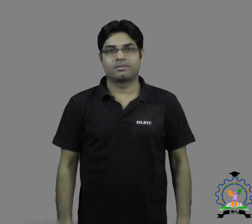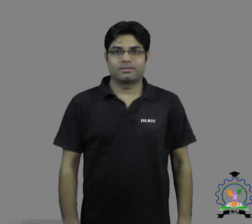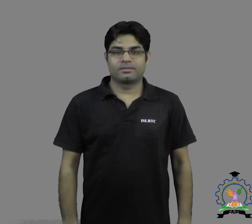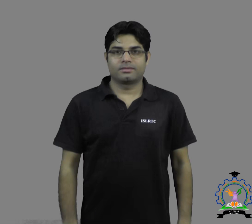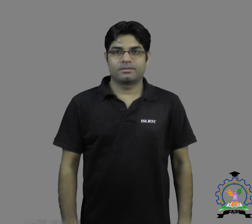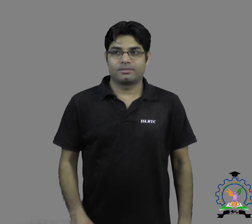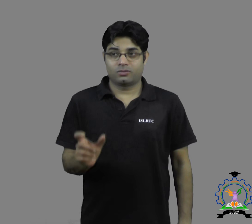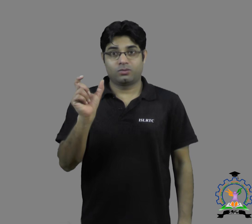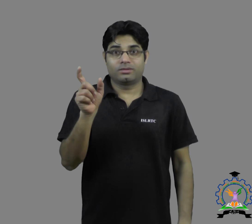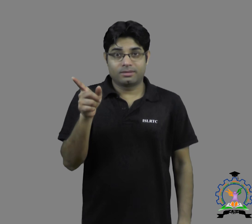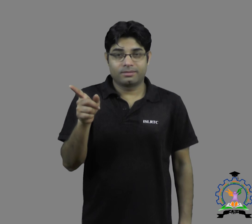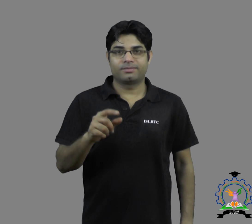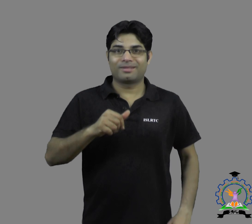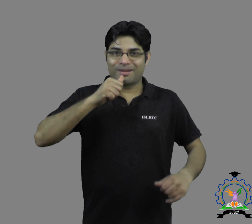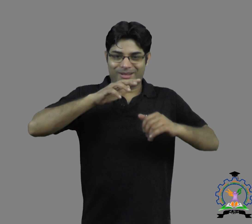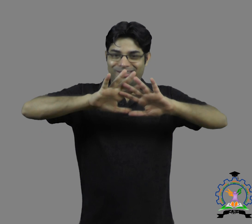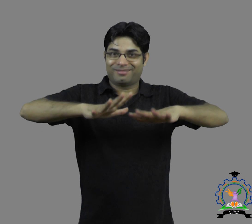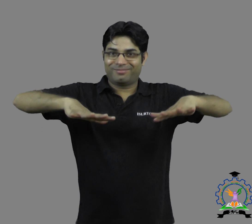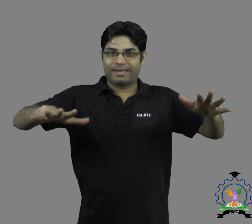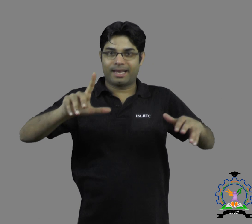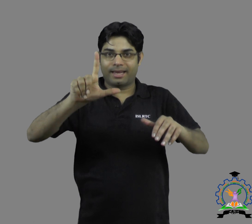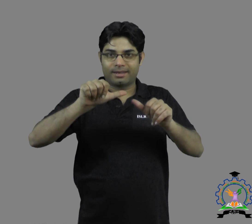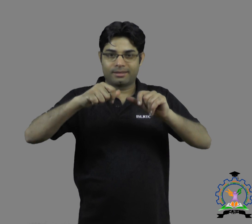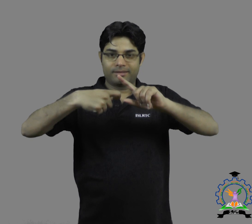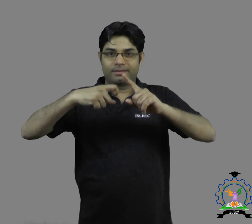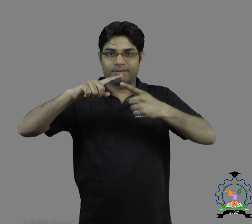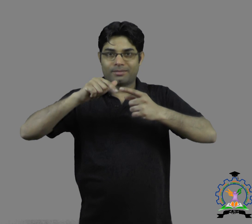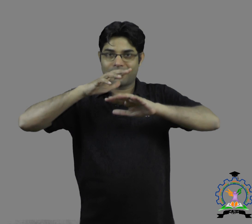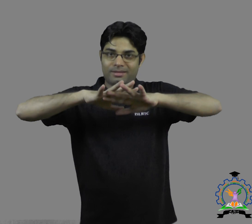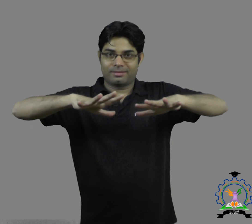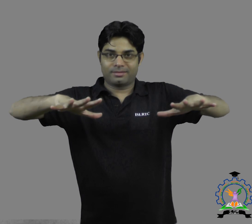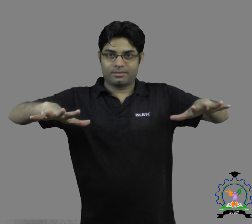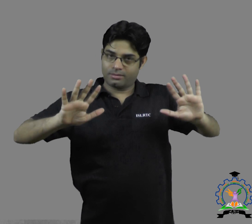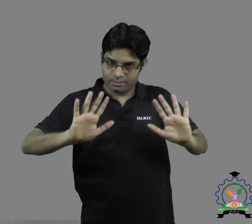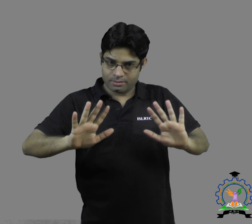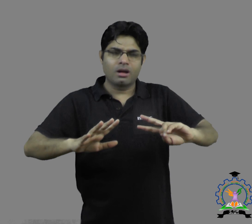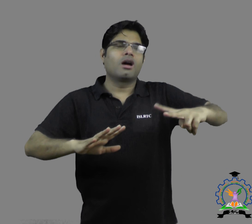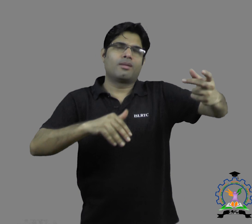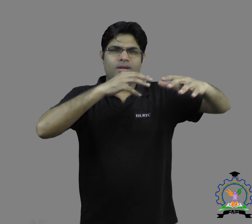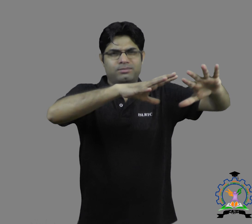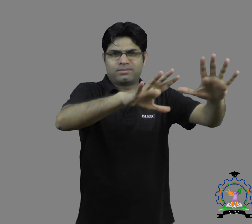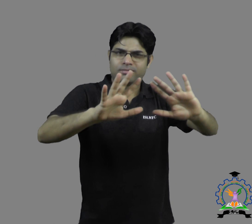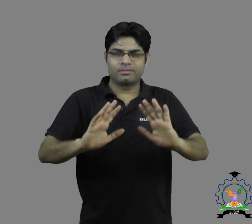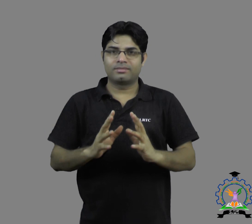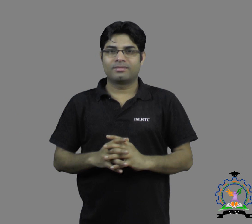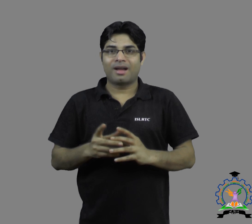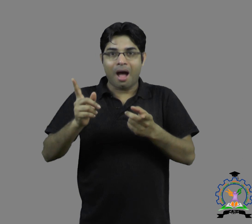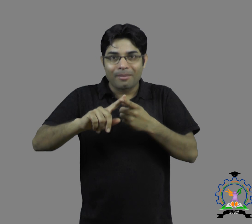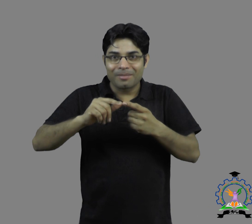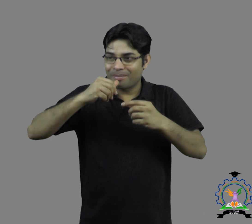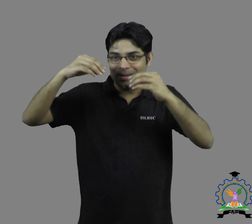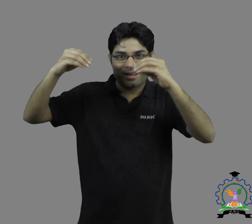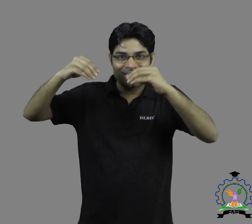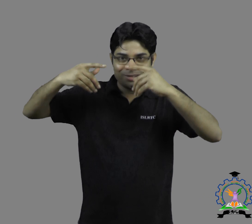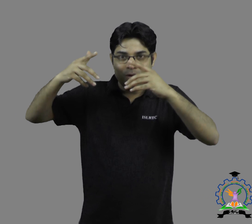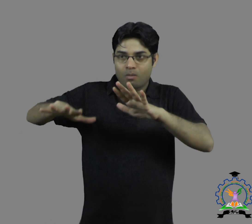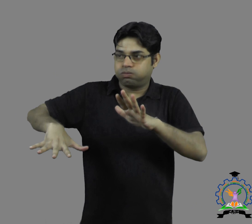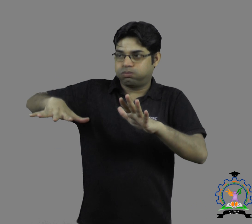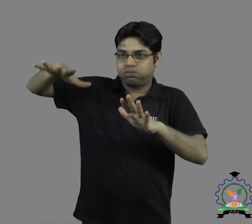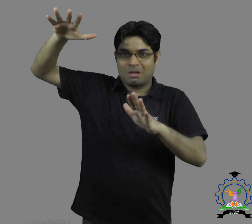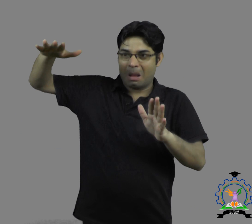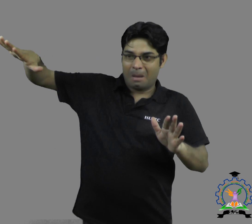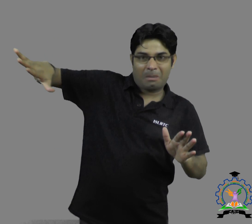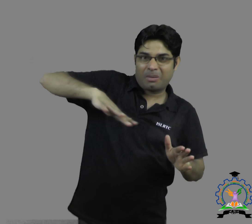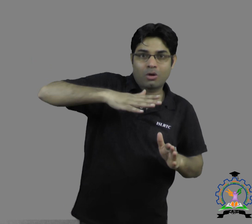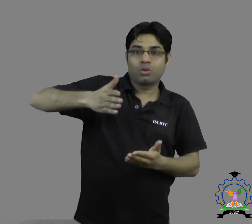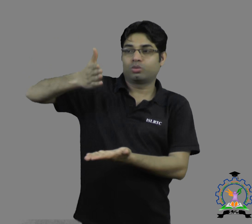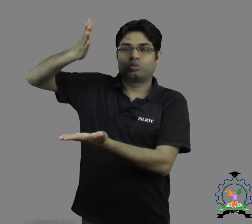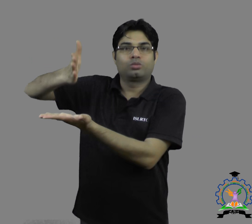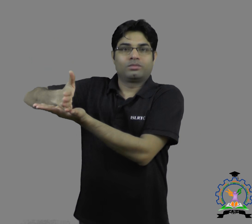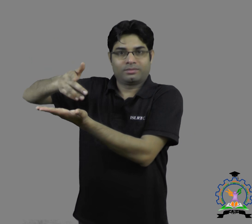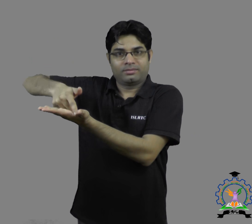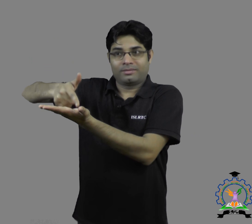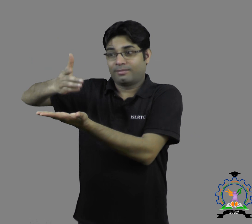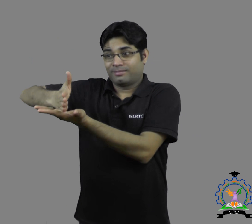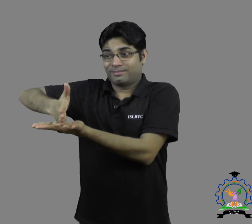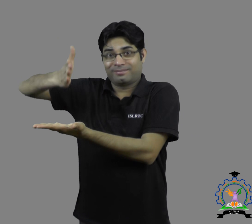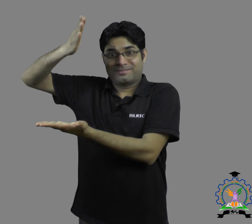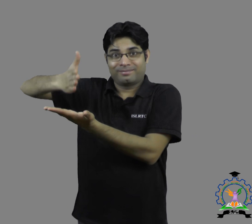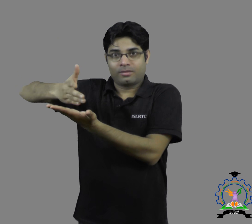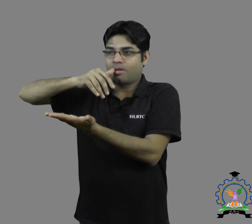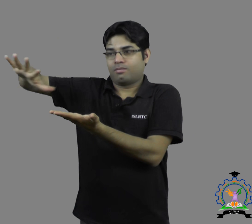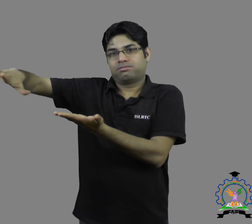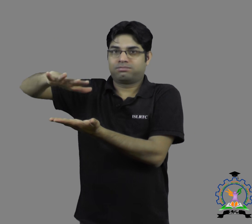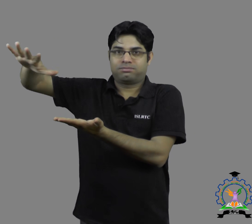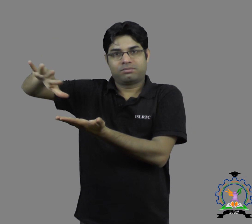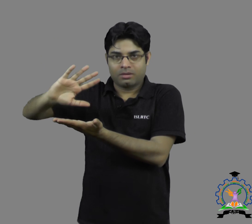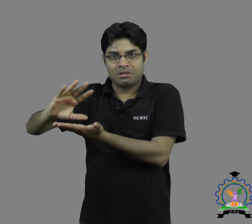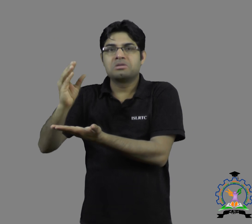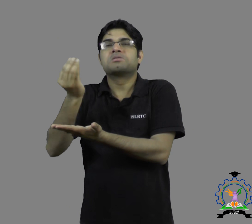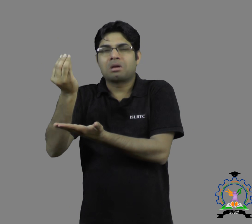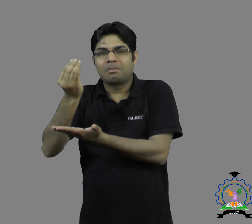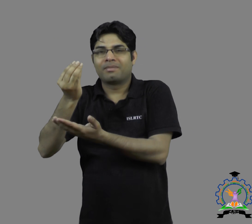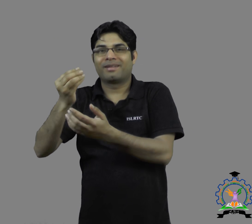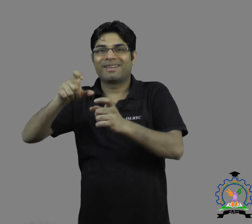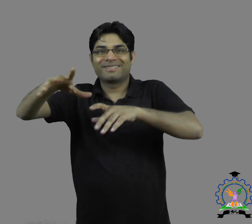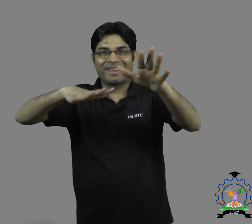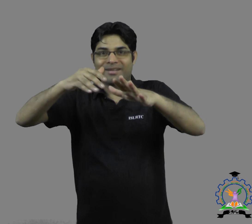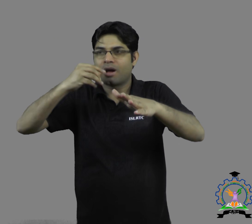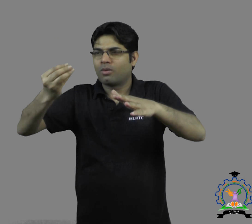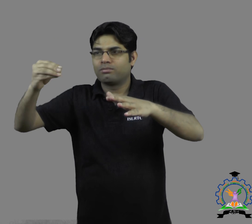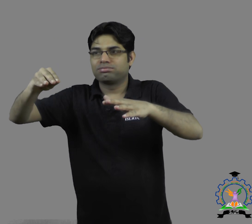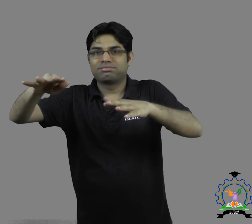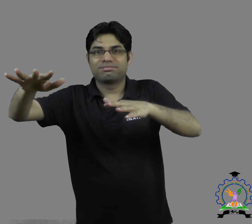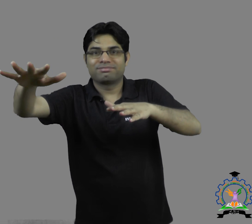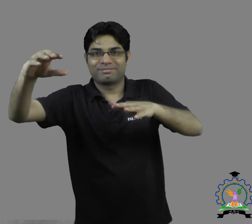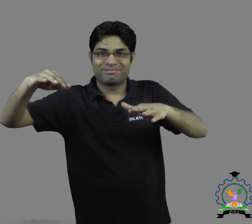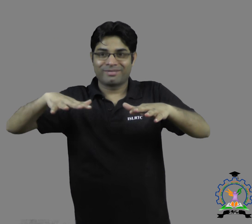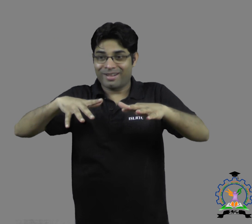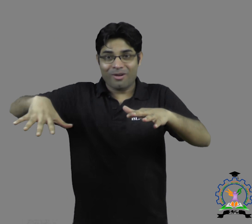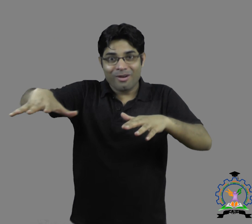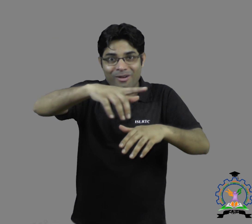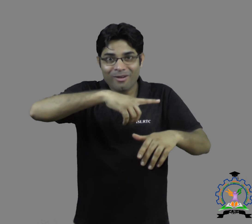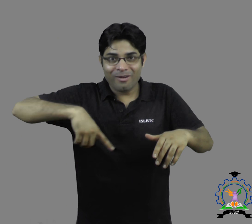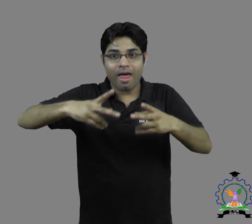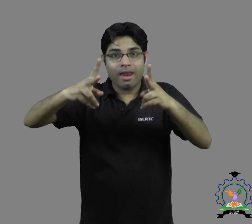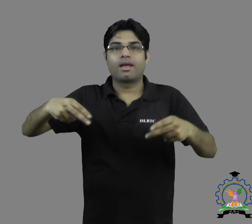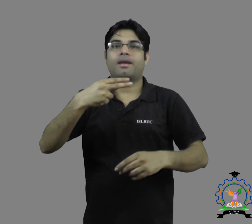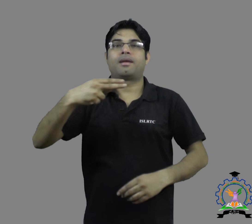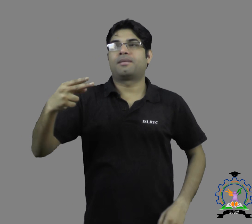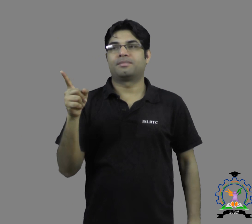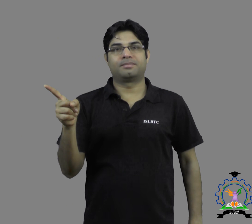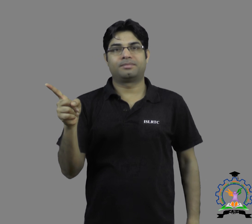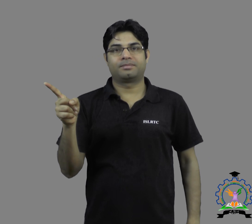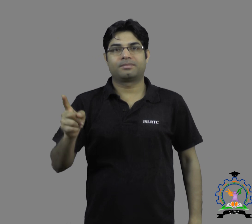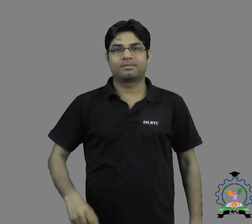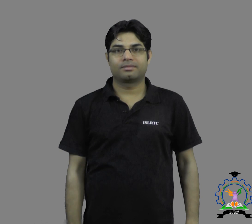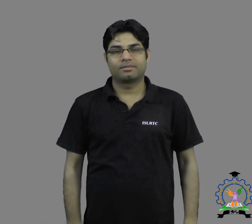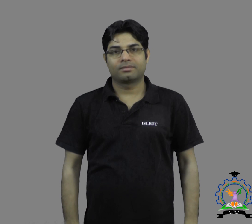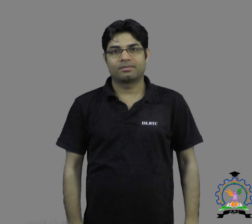On the Basis of Water Areas